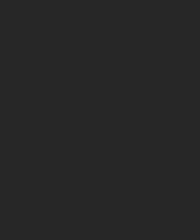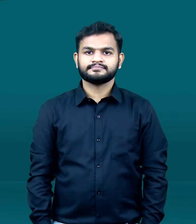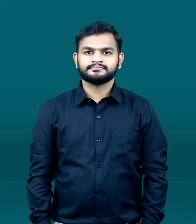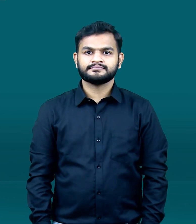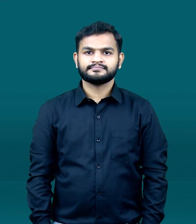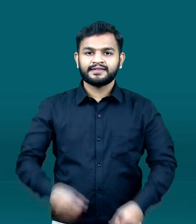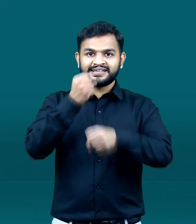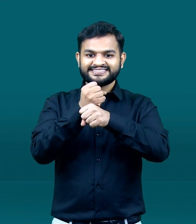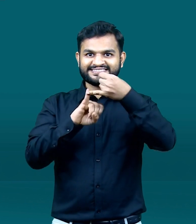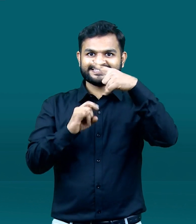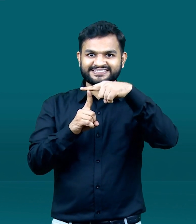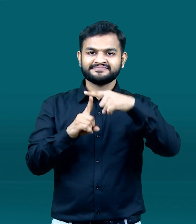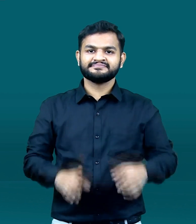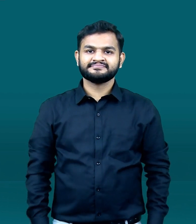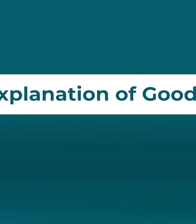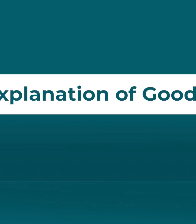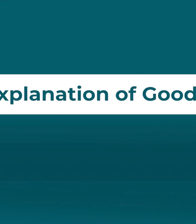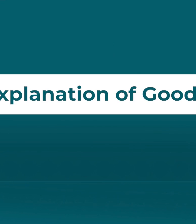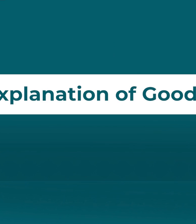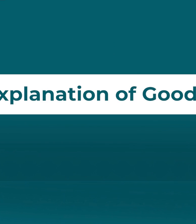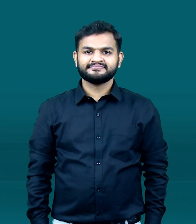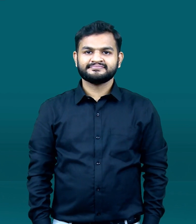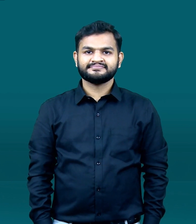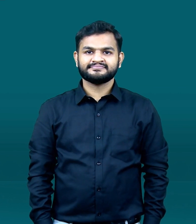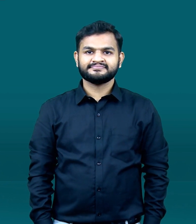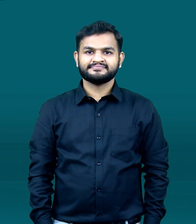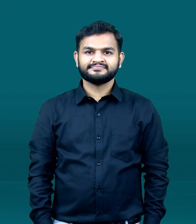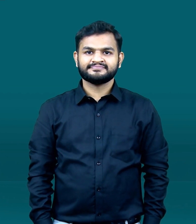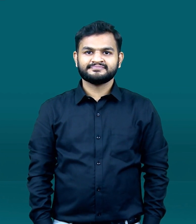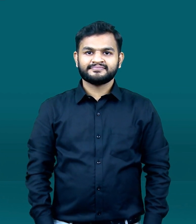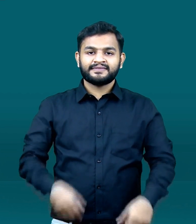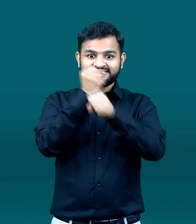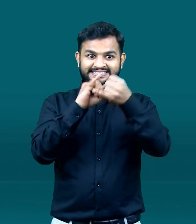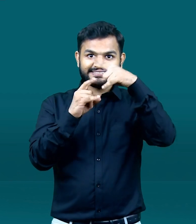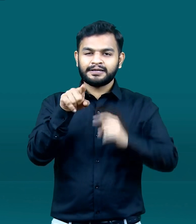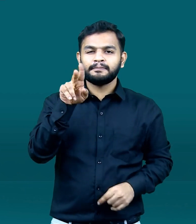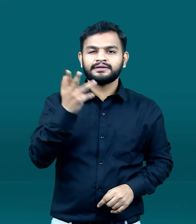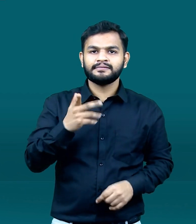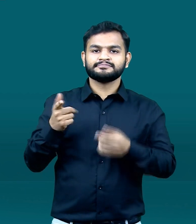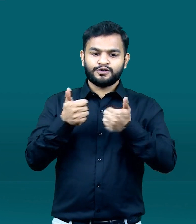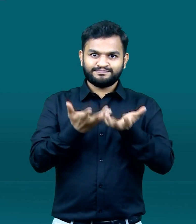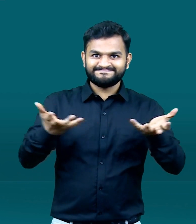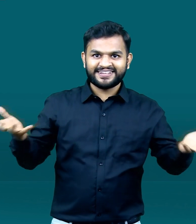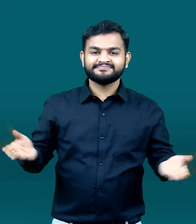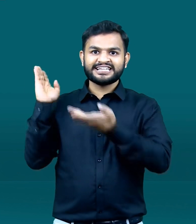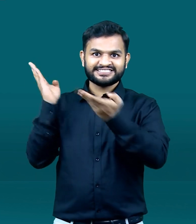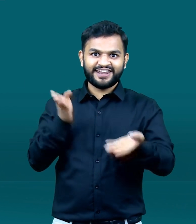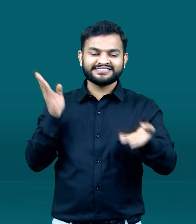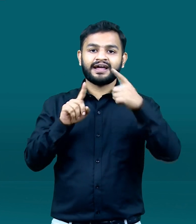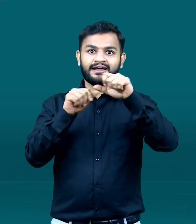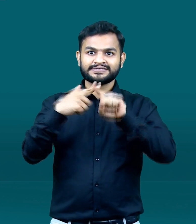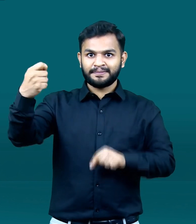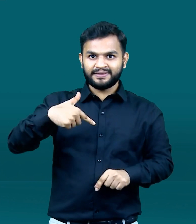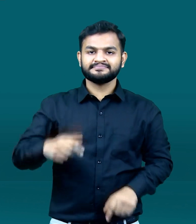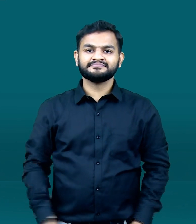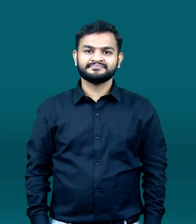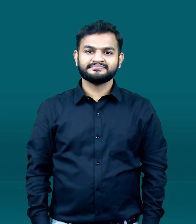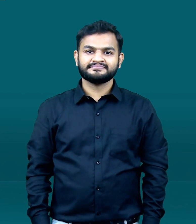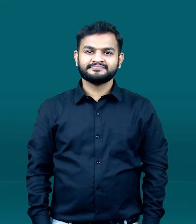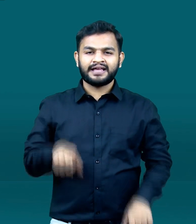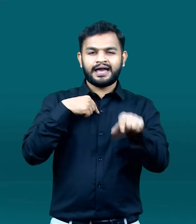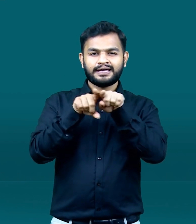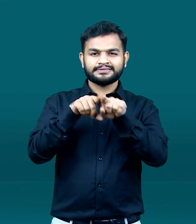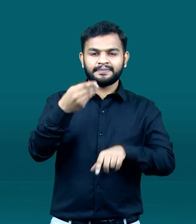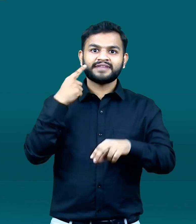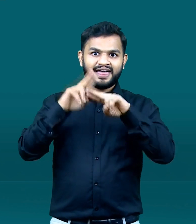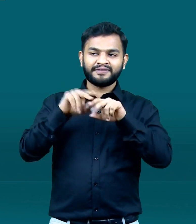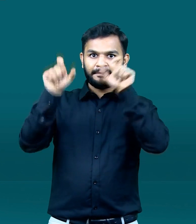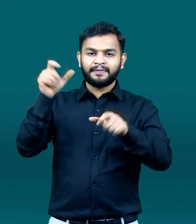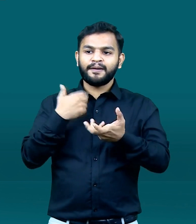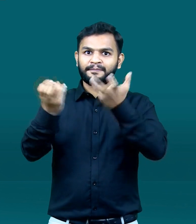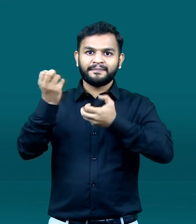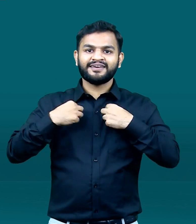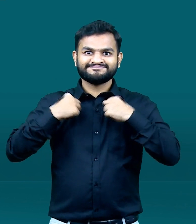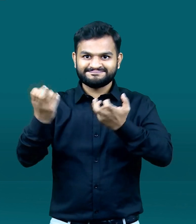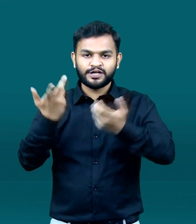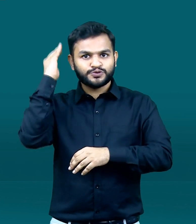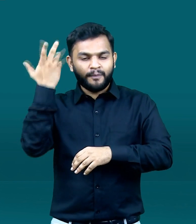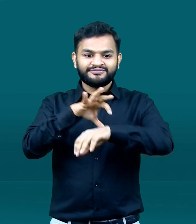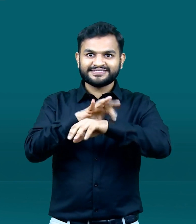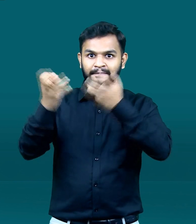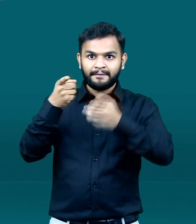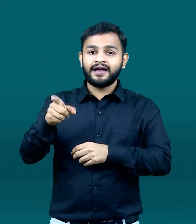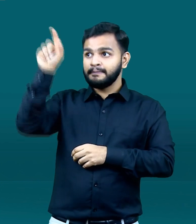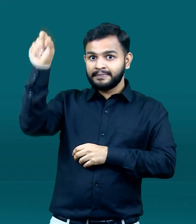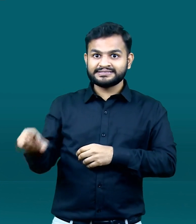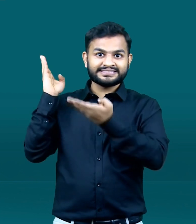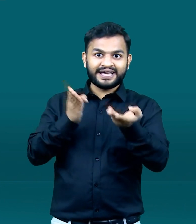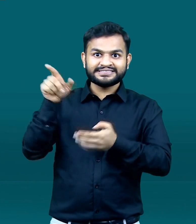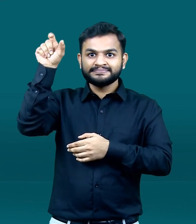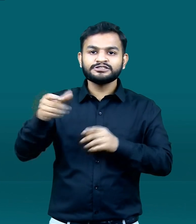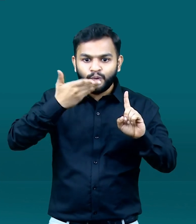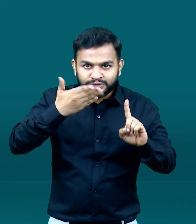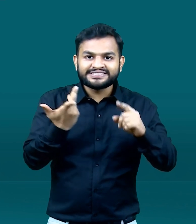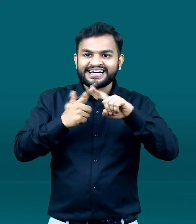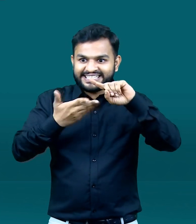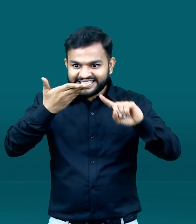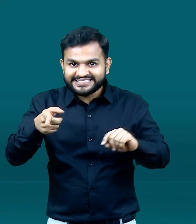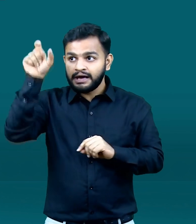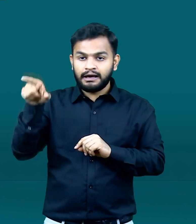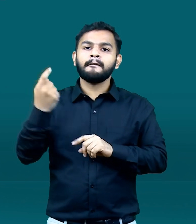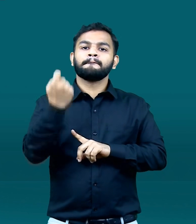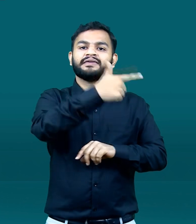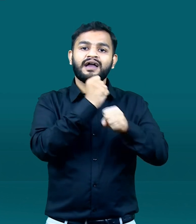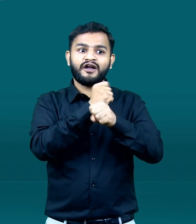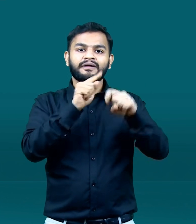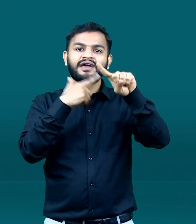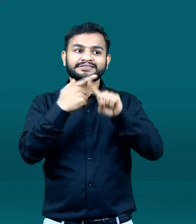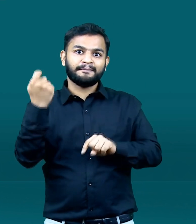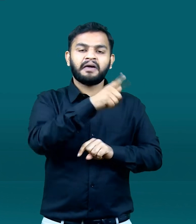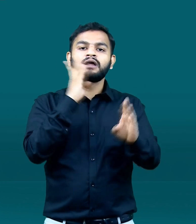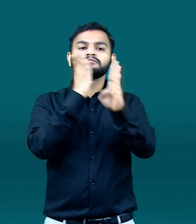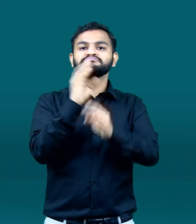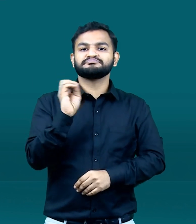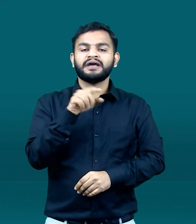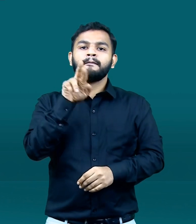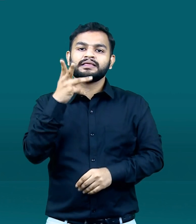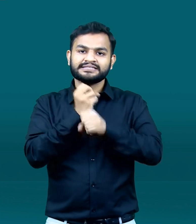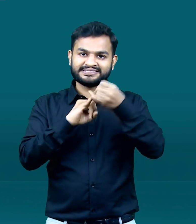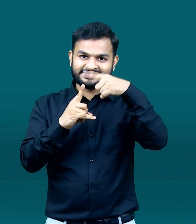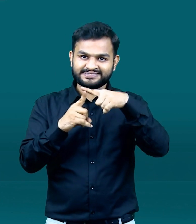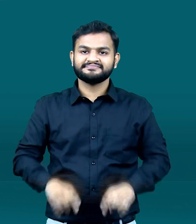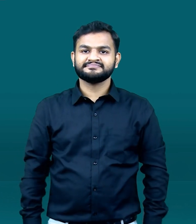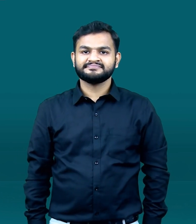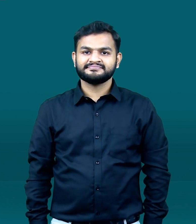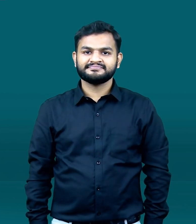Goods and Services Tax GST